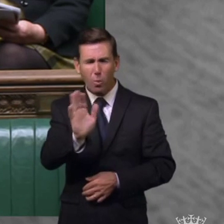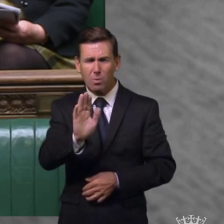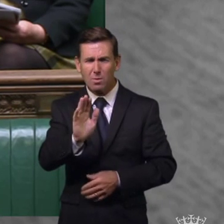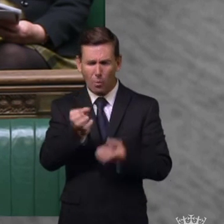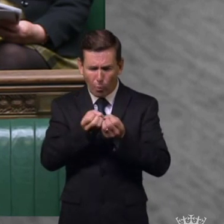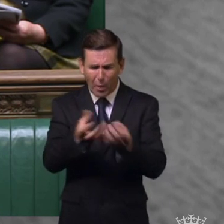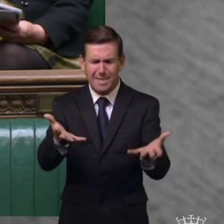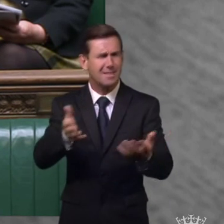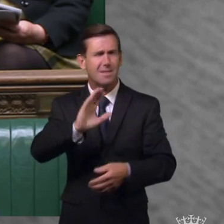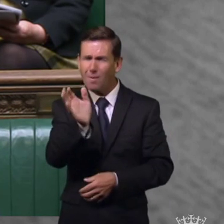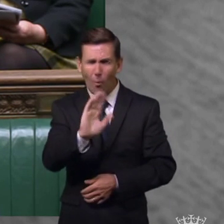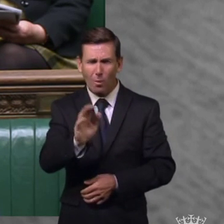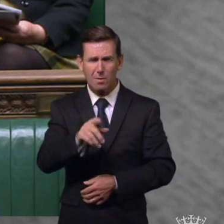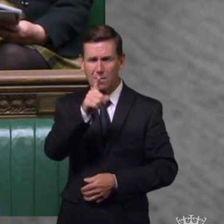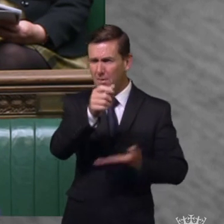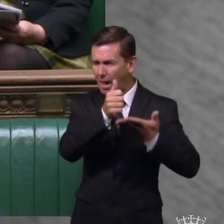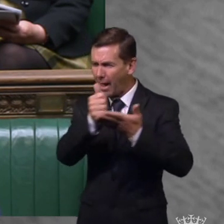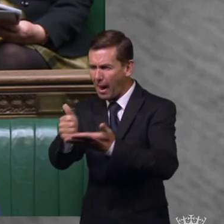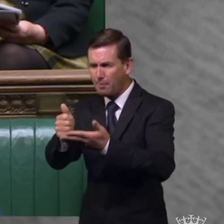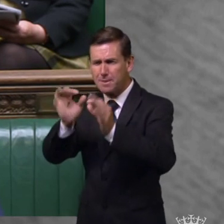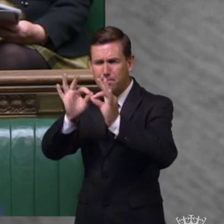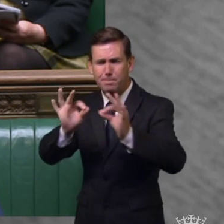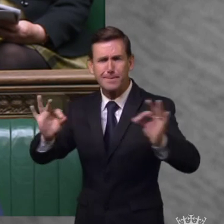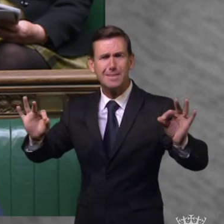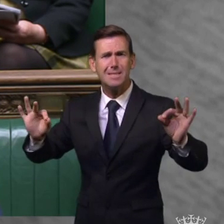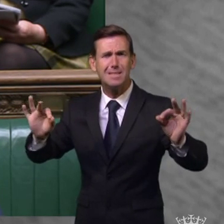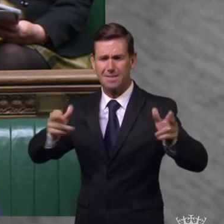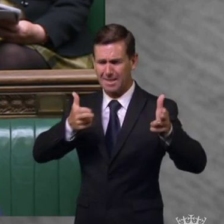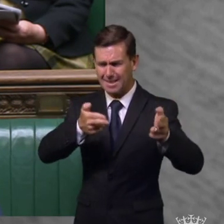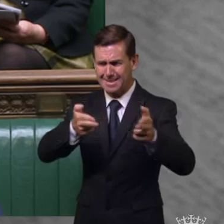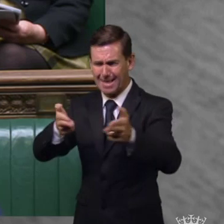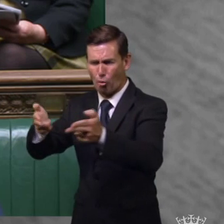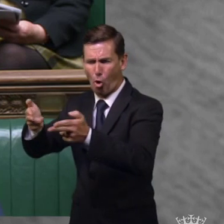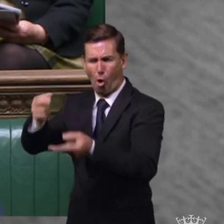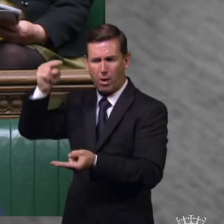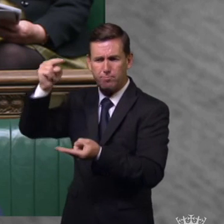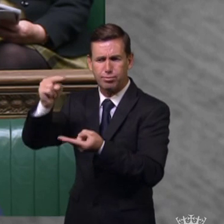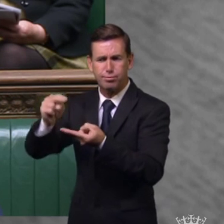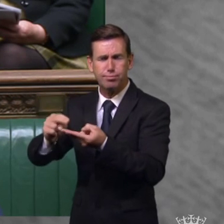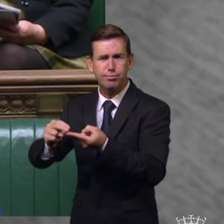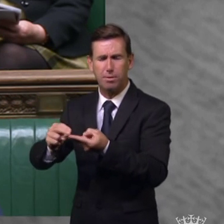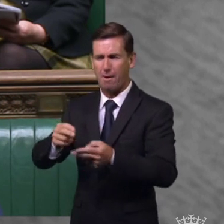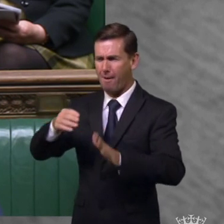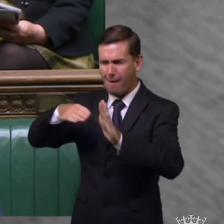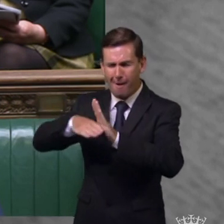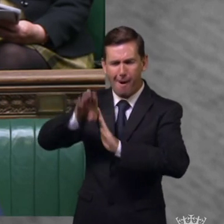You brought stability, reduced the terrorist threat and enabled progress.